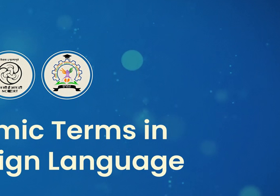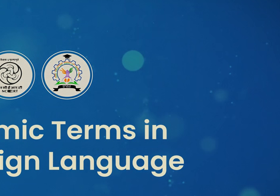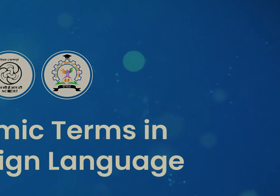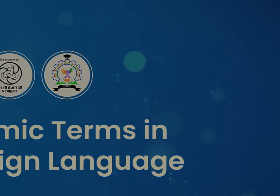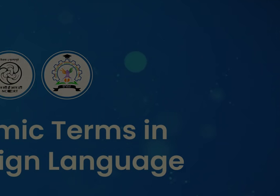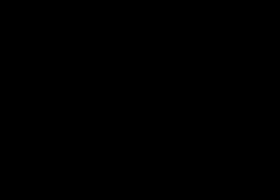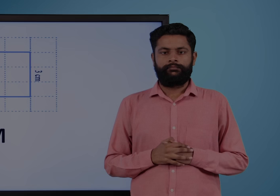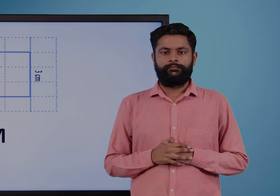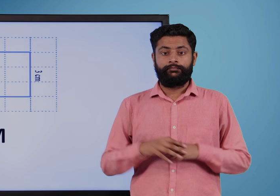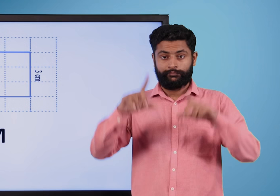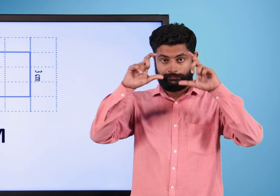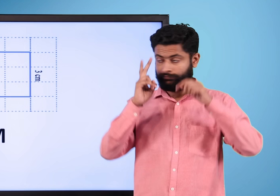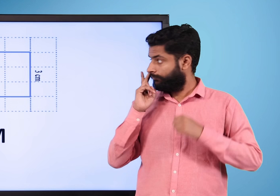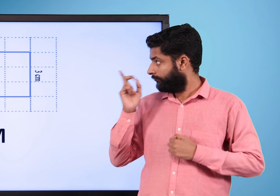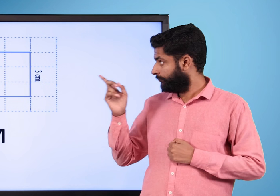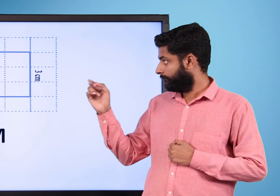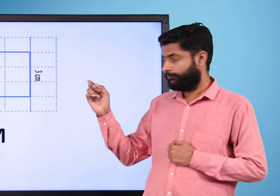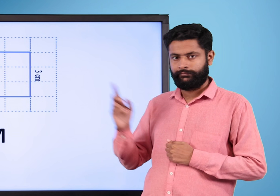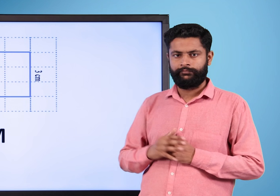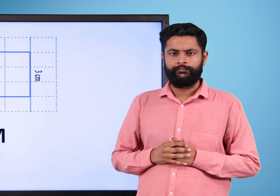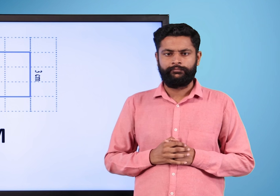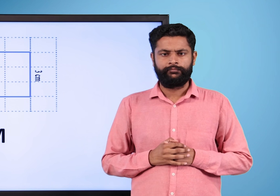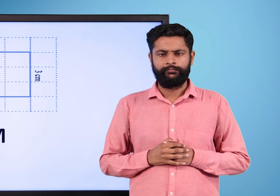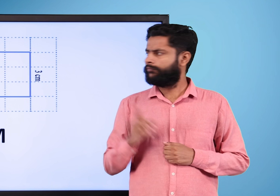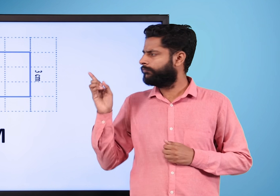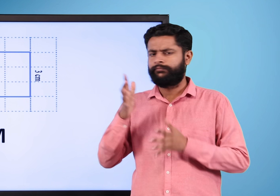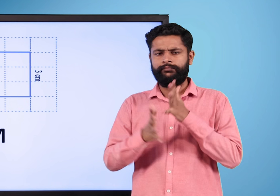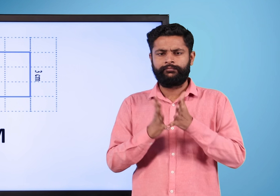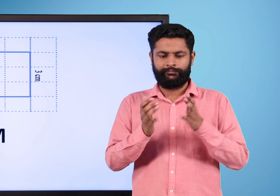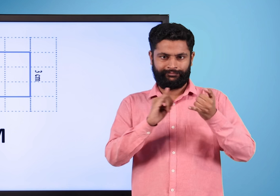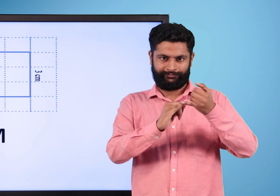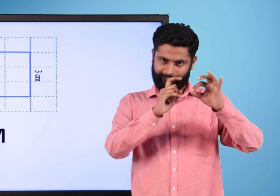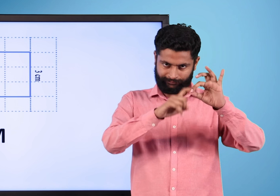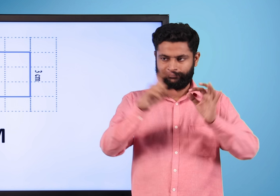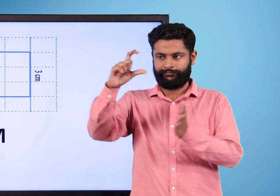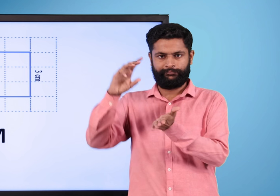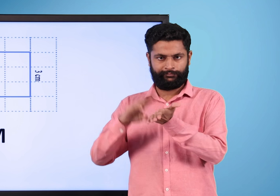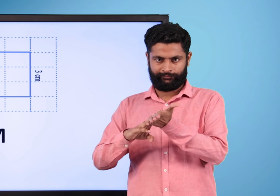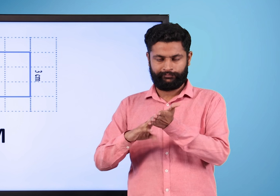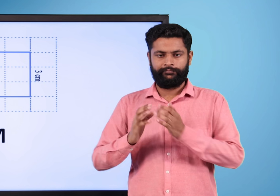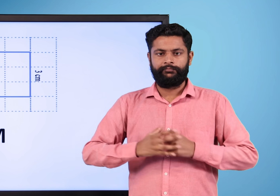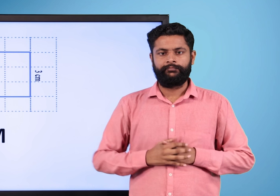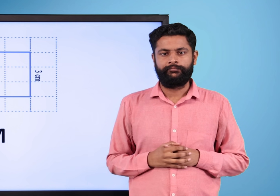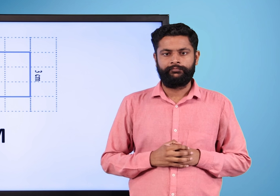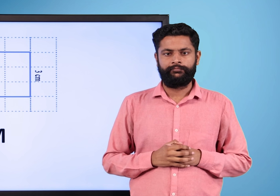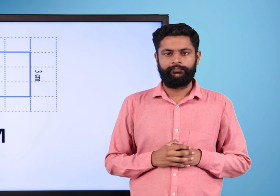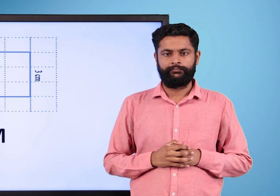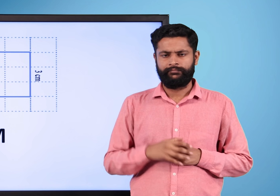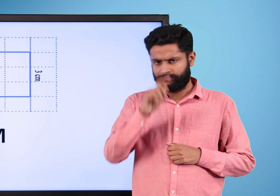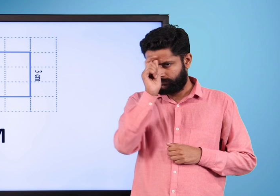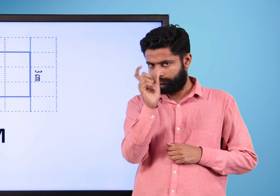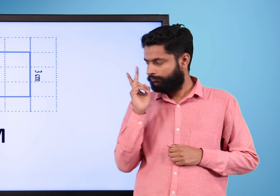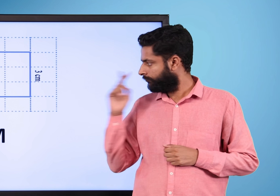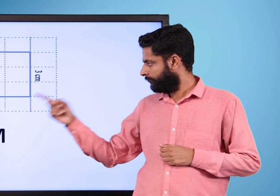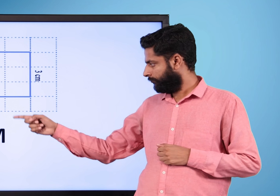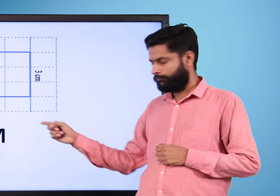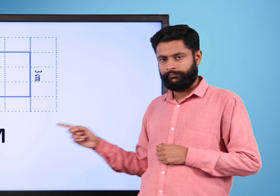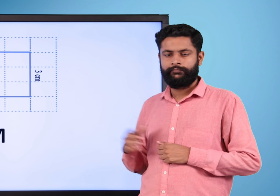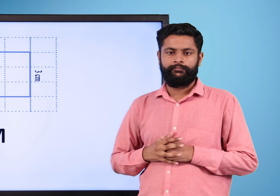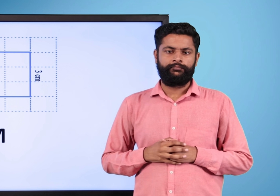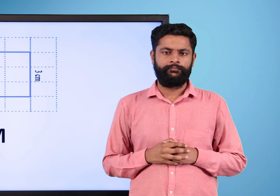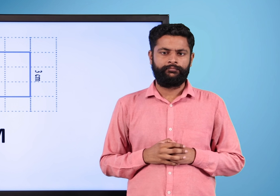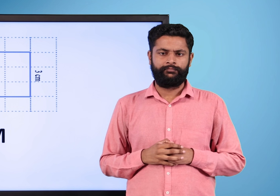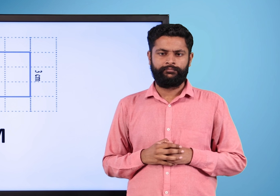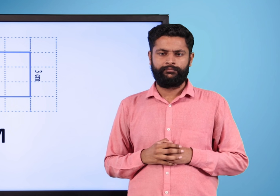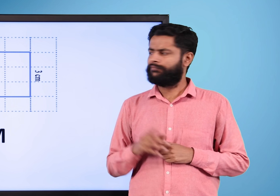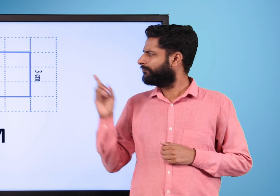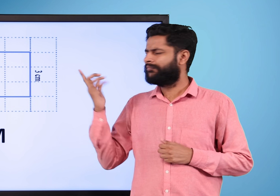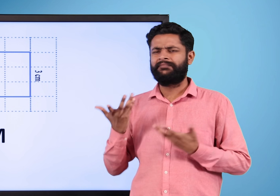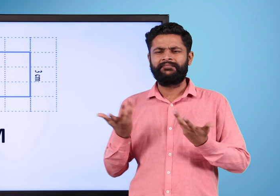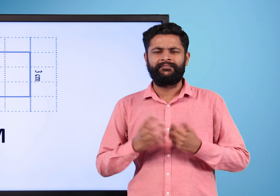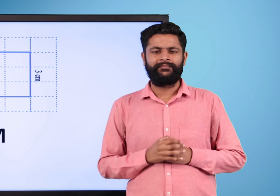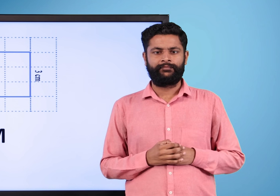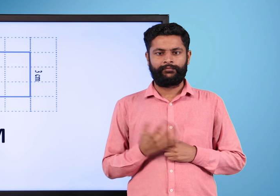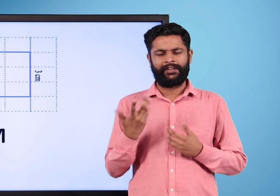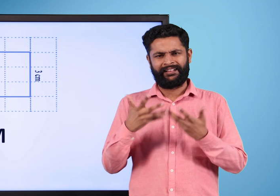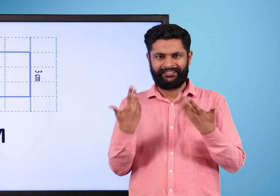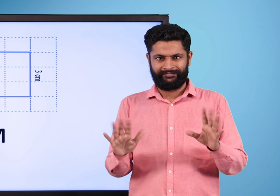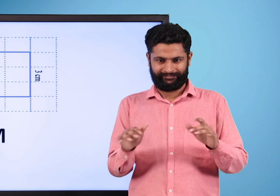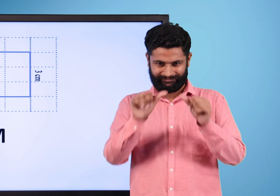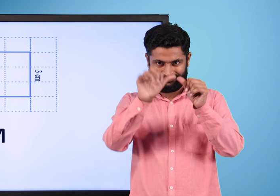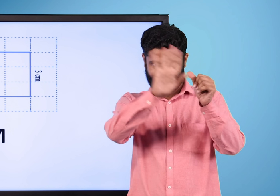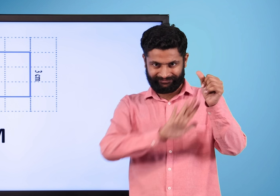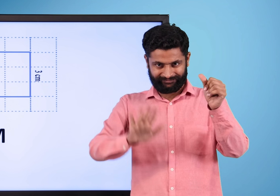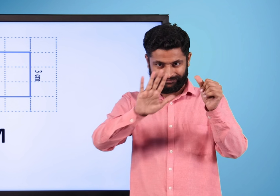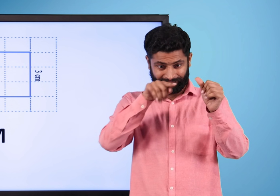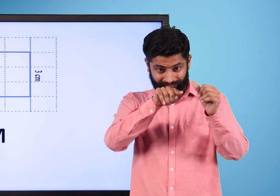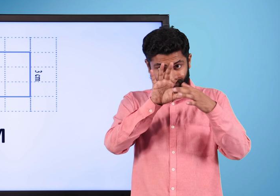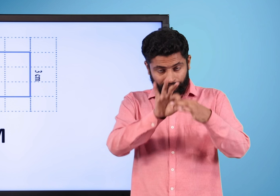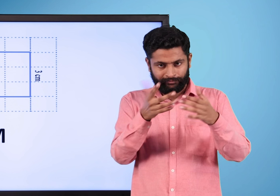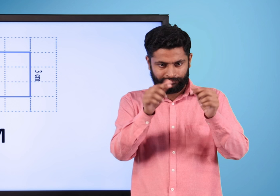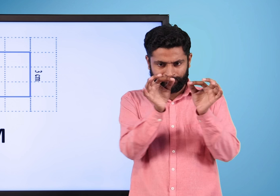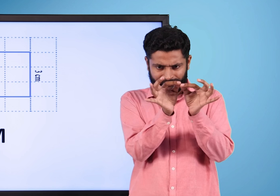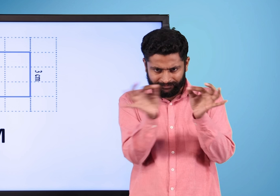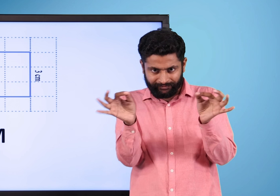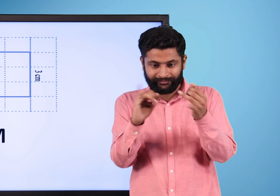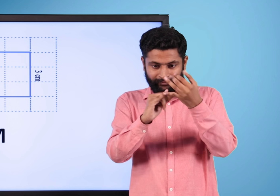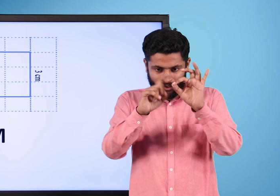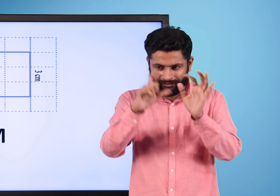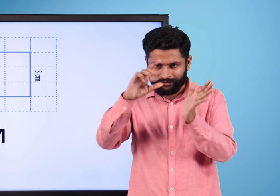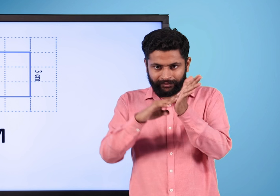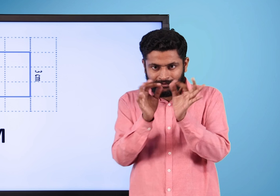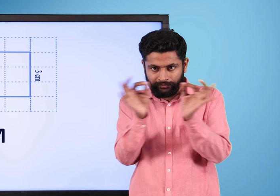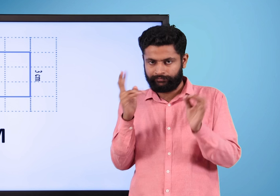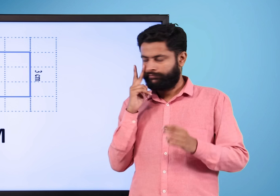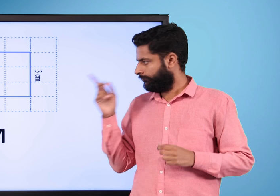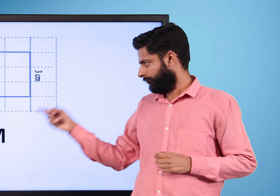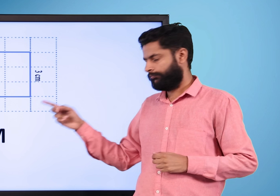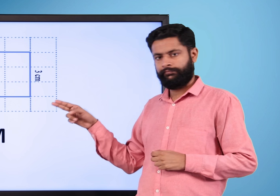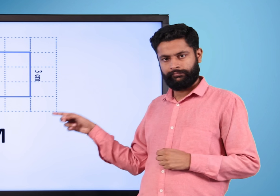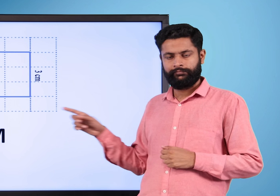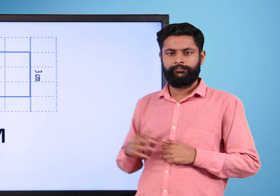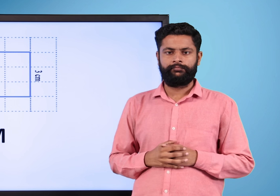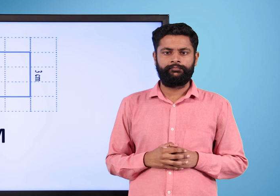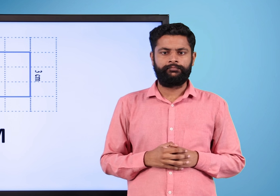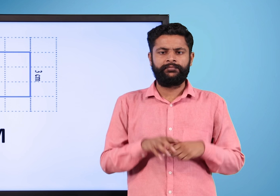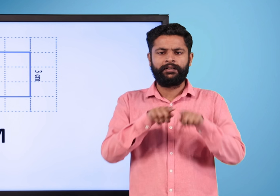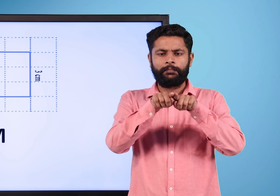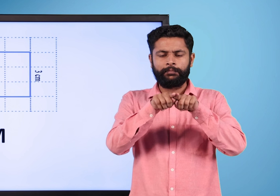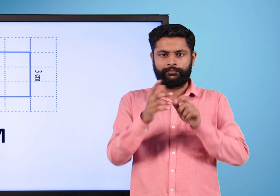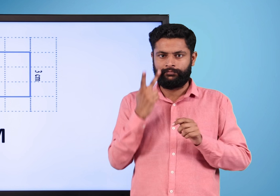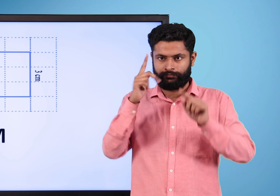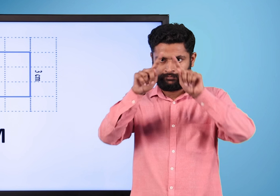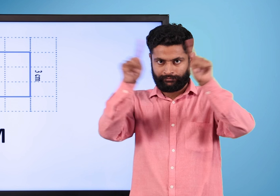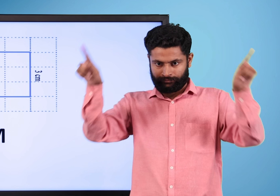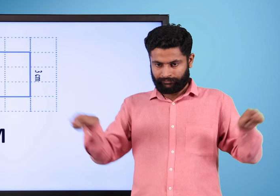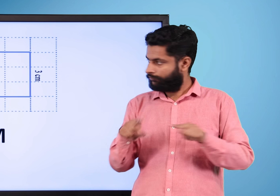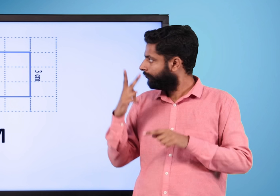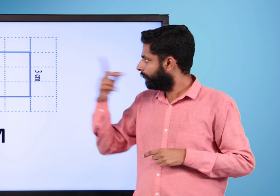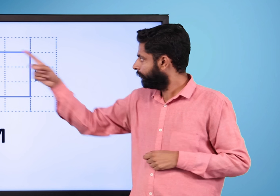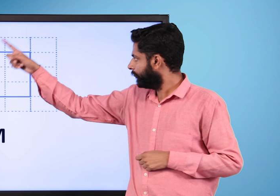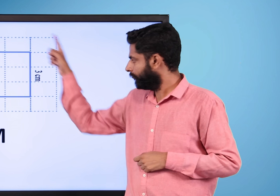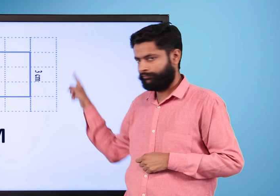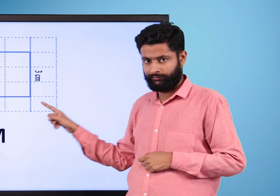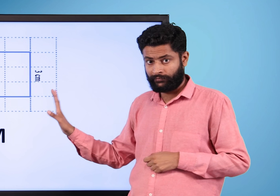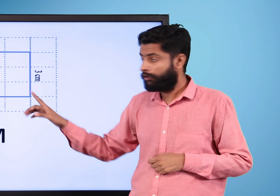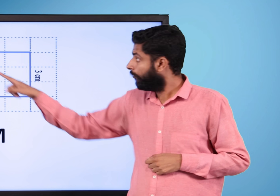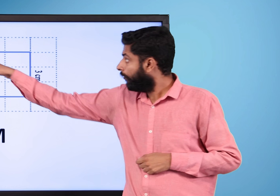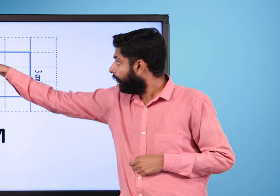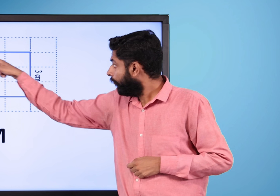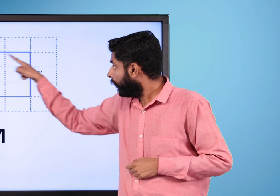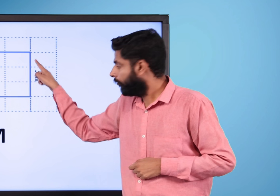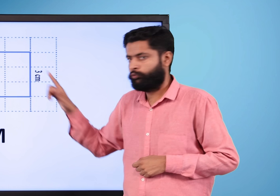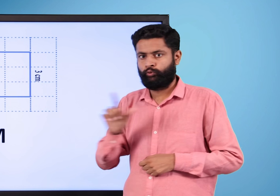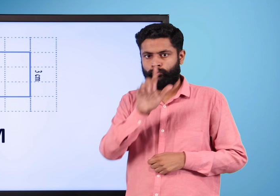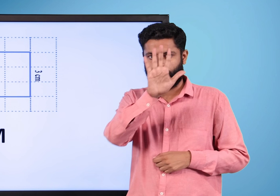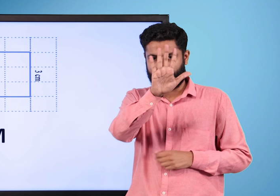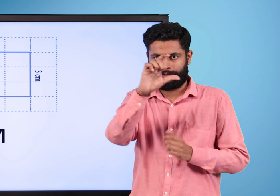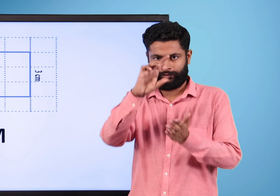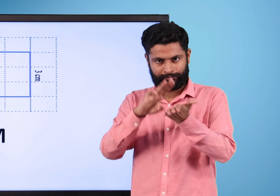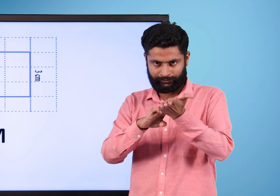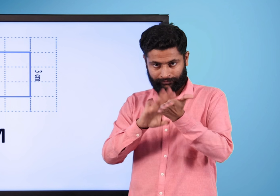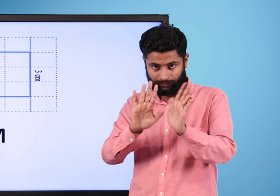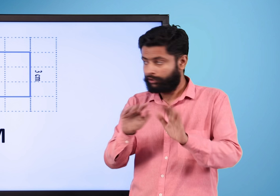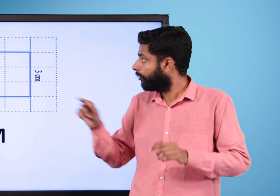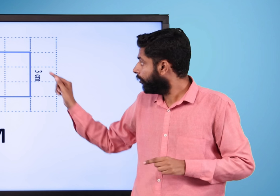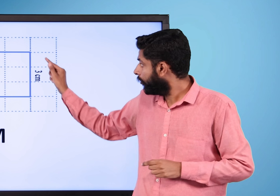sq cm Sq cm is fingerspelled. It is the unit of area. For example, the area of a rectangle of length 5 cm